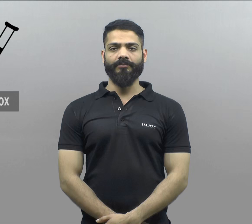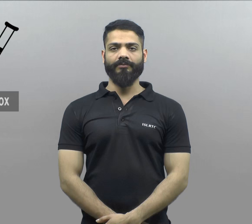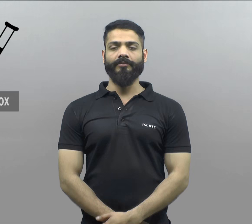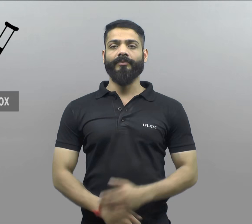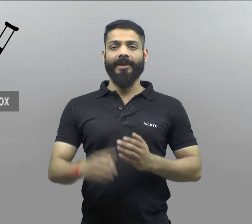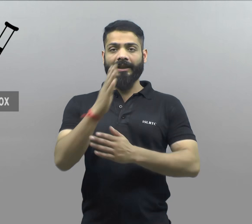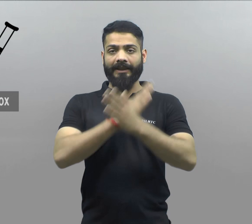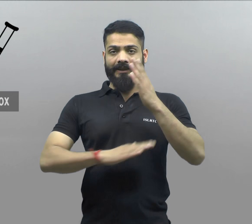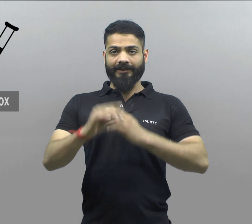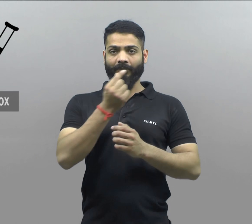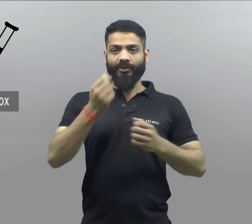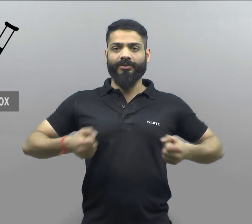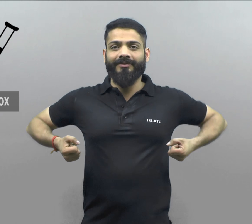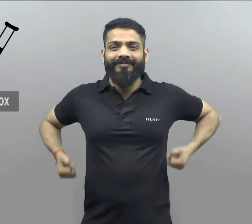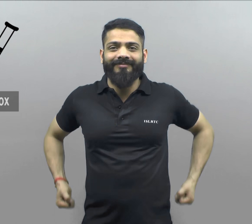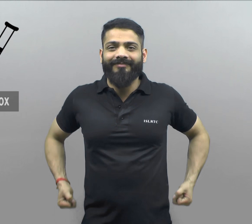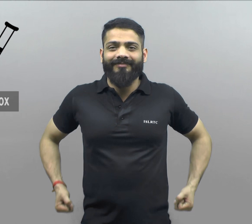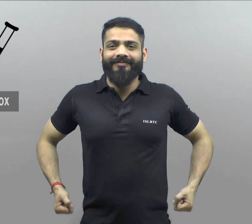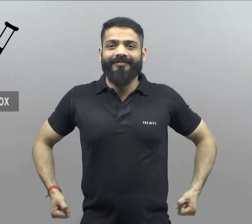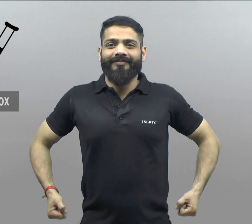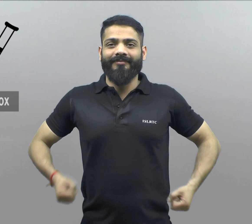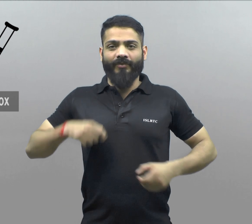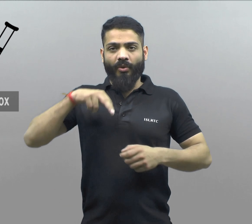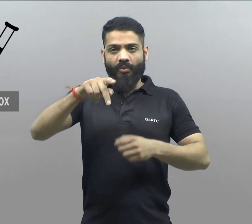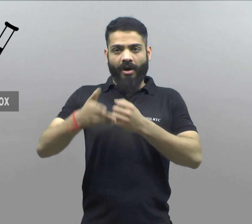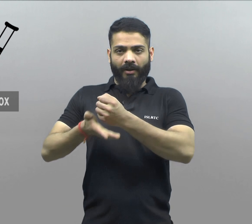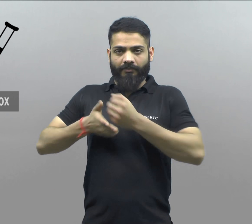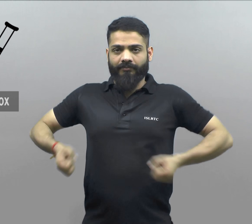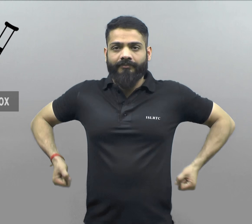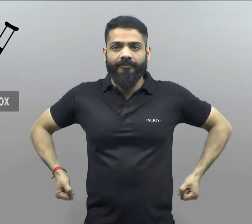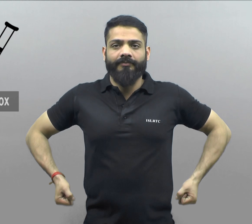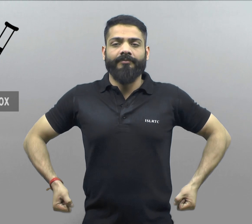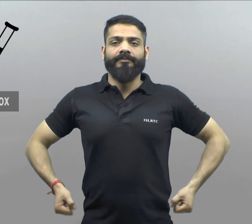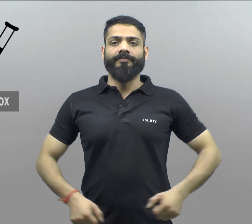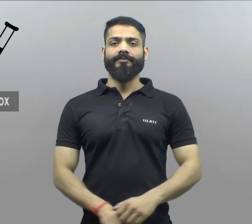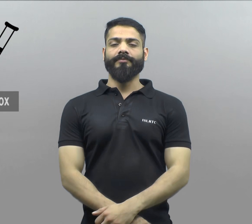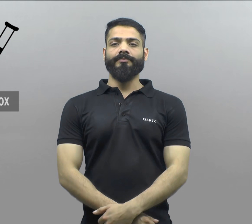Crutches